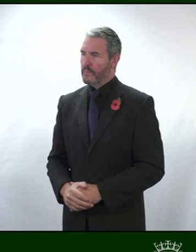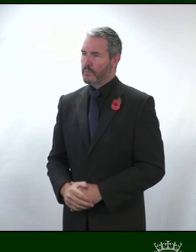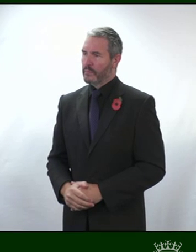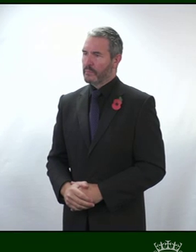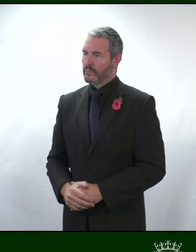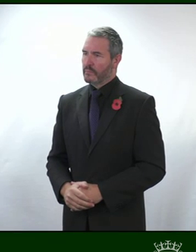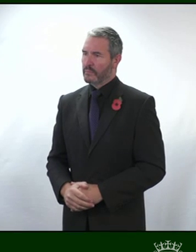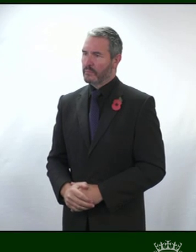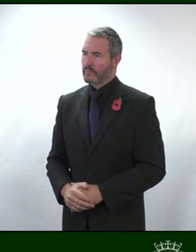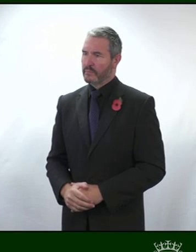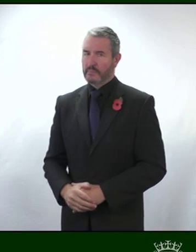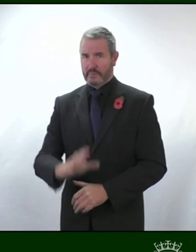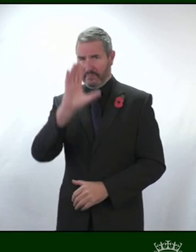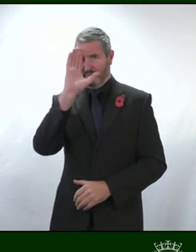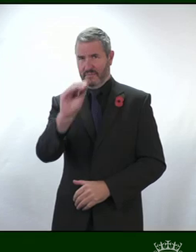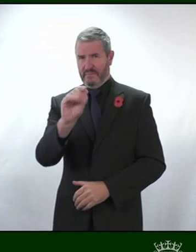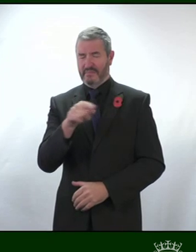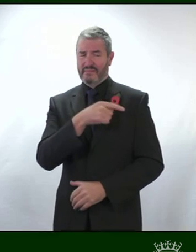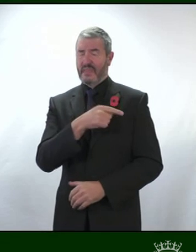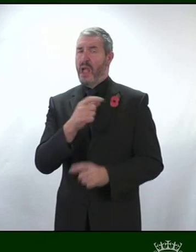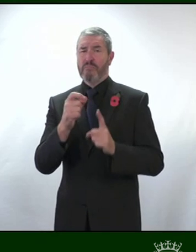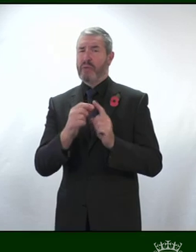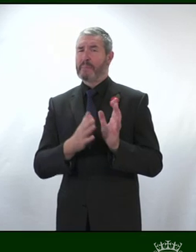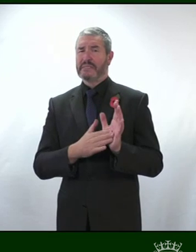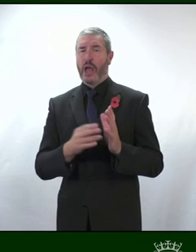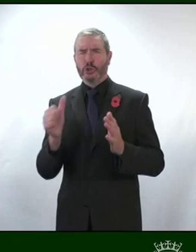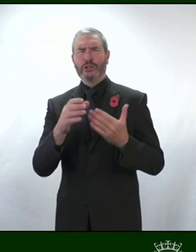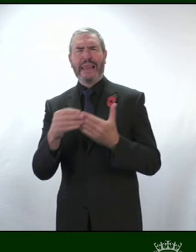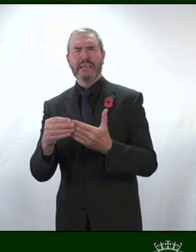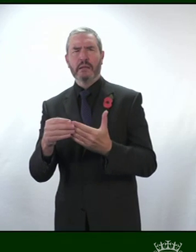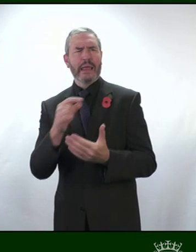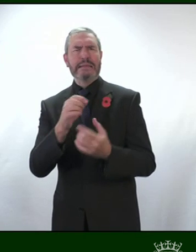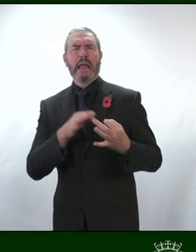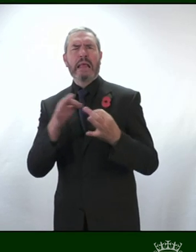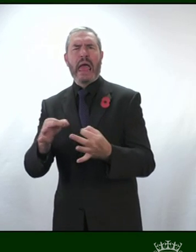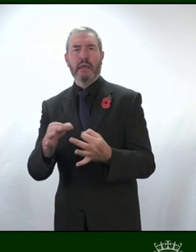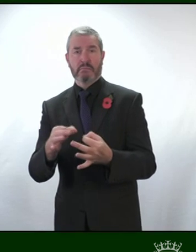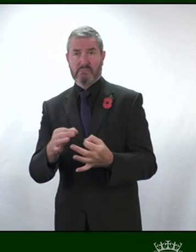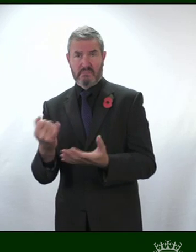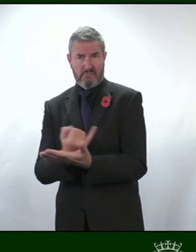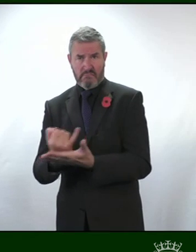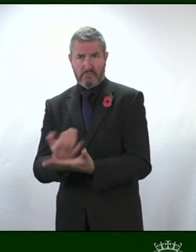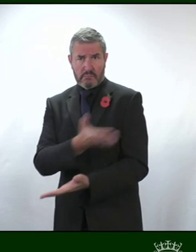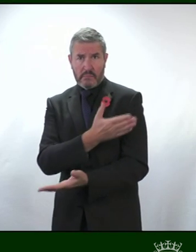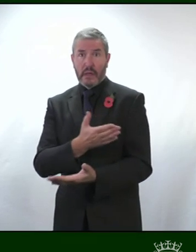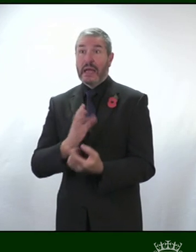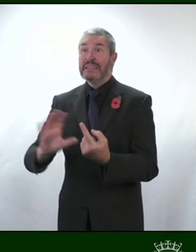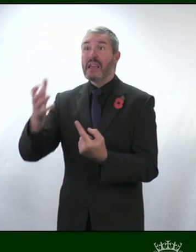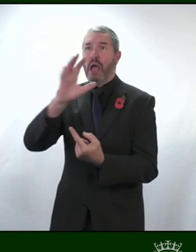The Prime Minister’s delay in acting is a huge failure of leadership, and it is no good saying that there was support for the tier system.